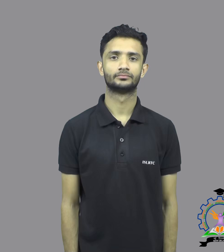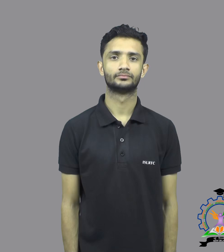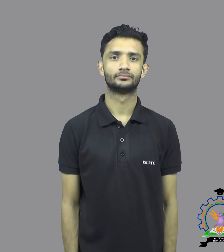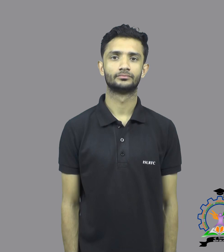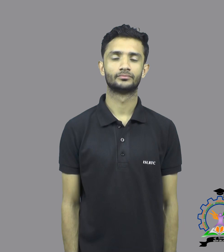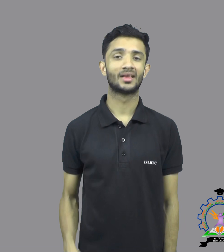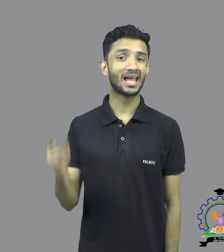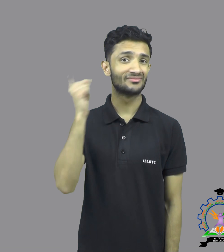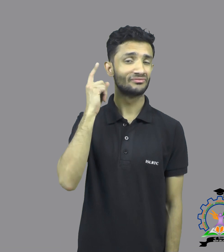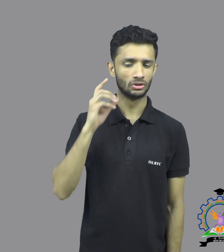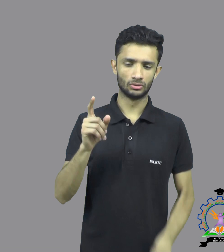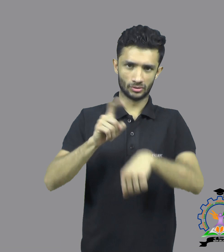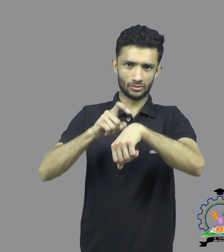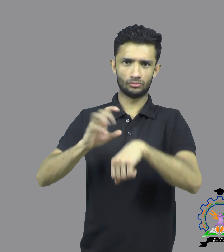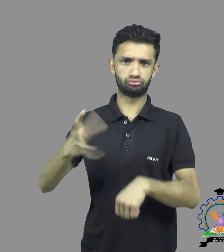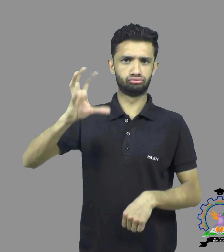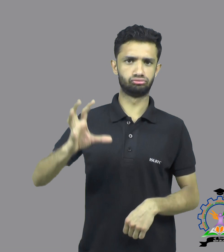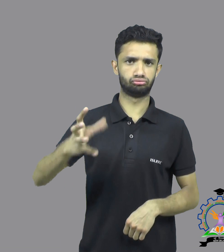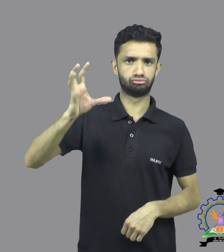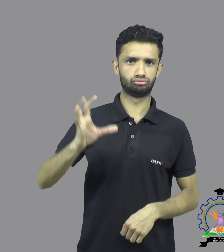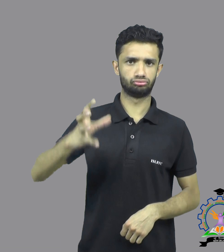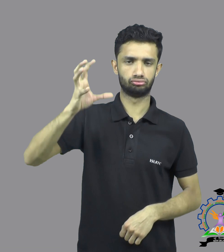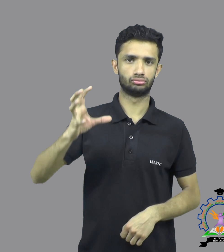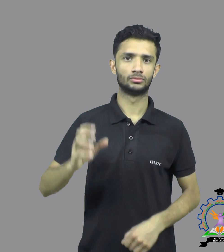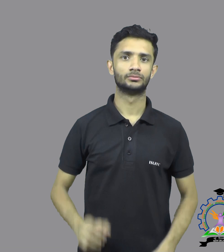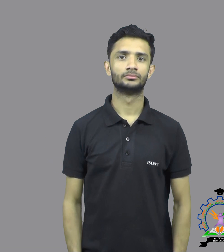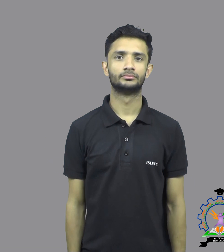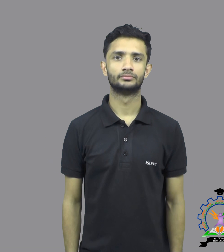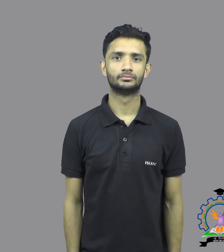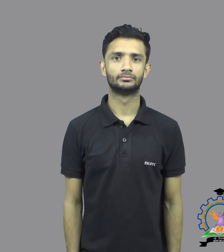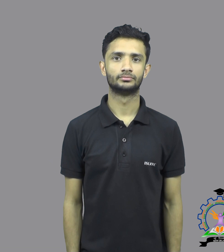Alarm